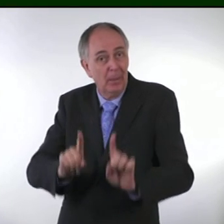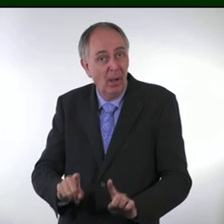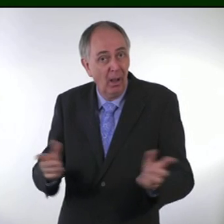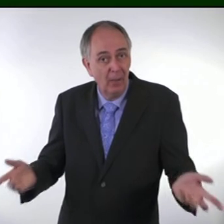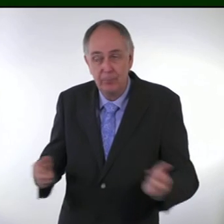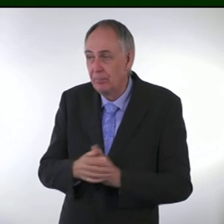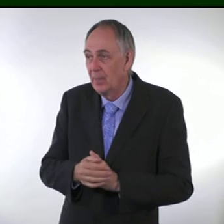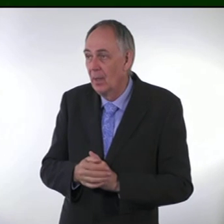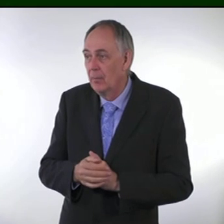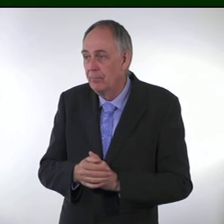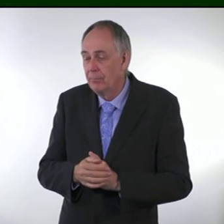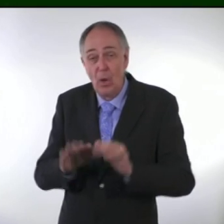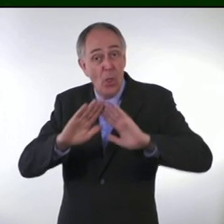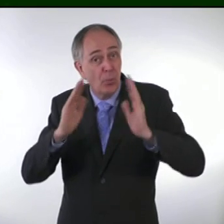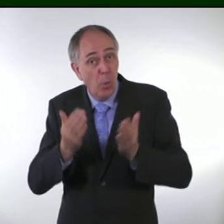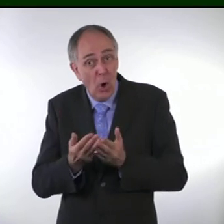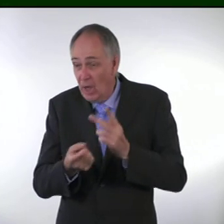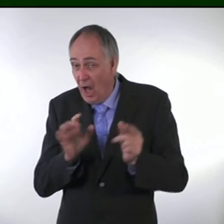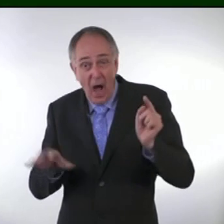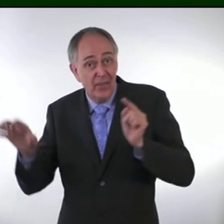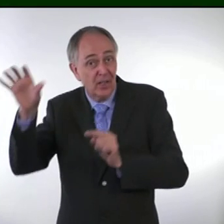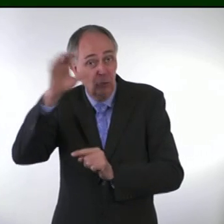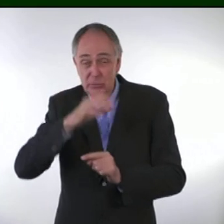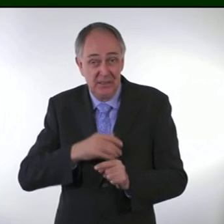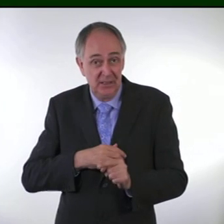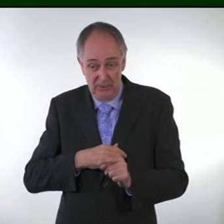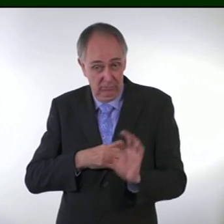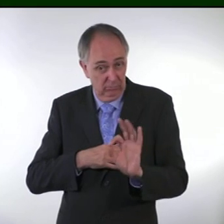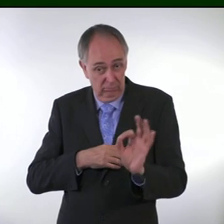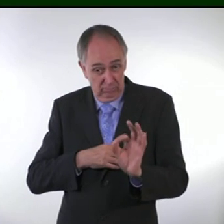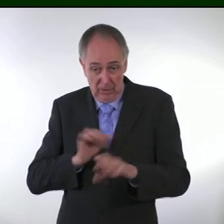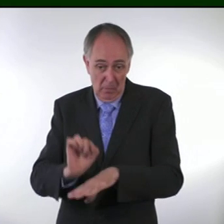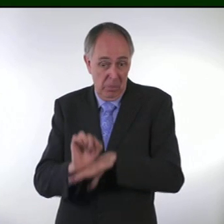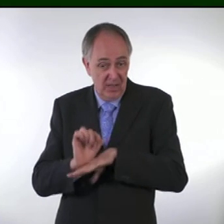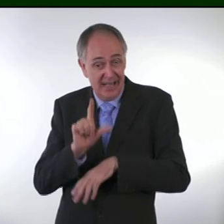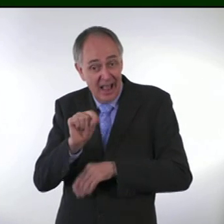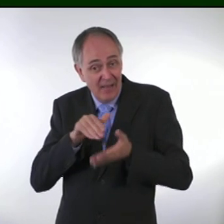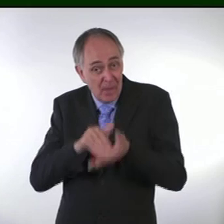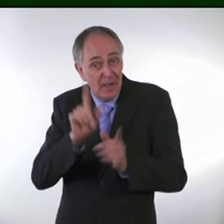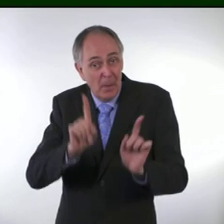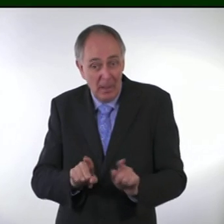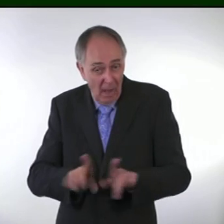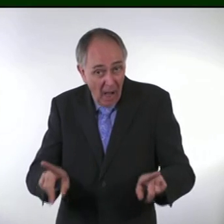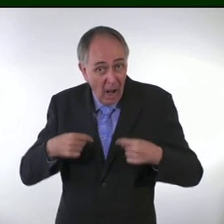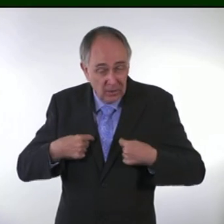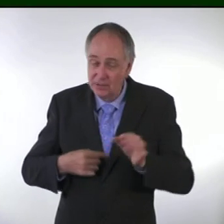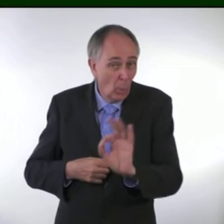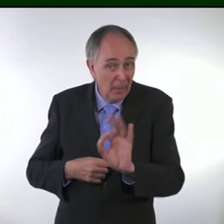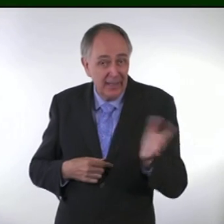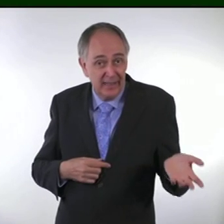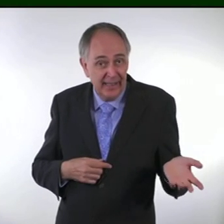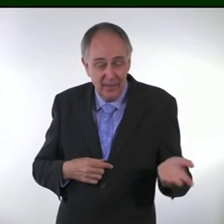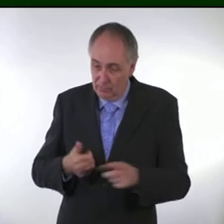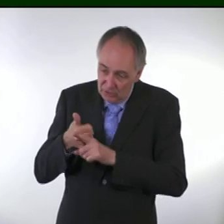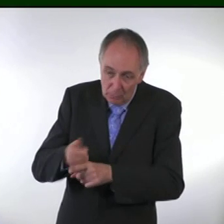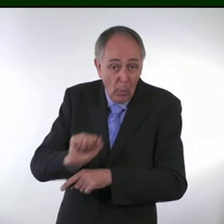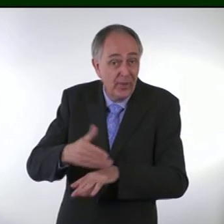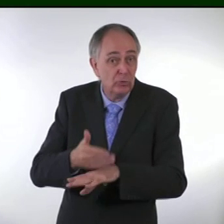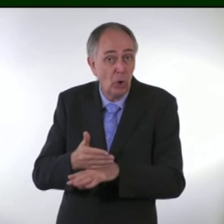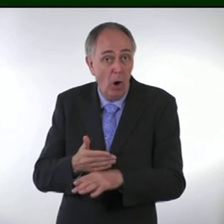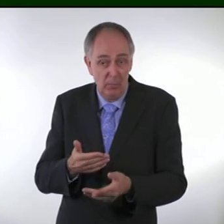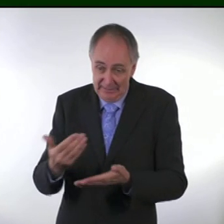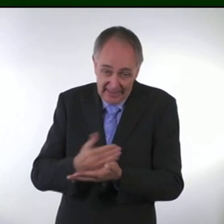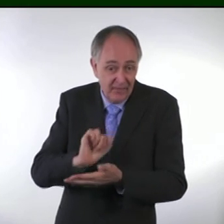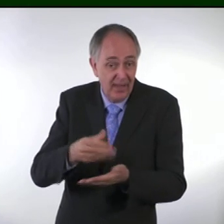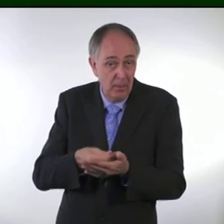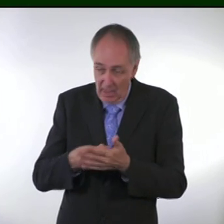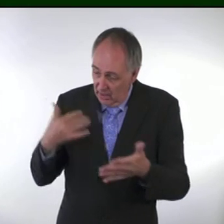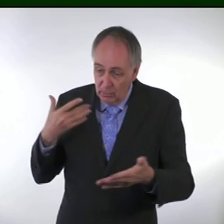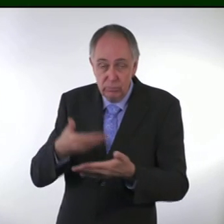There is no other country that has put its arms around 11 million workers in the way that this Government have supported jobs and supported incomes across the whole of the UK.